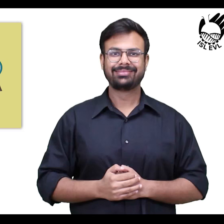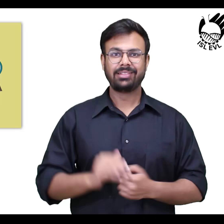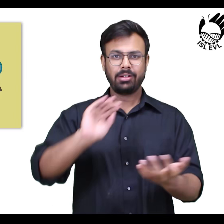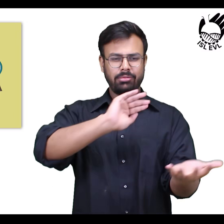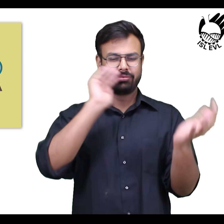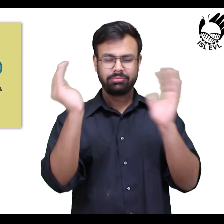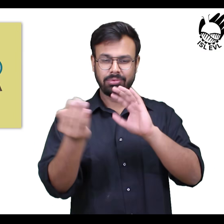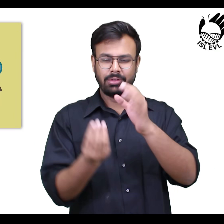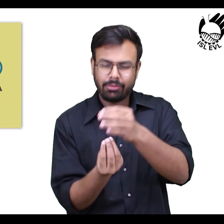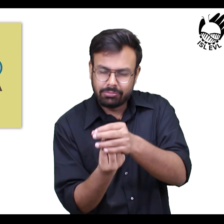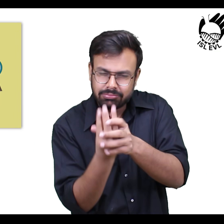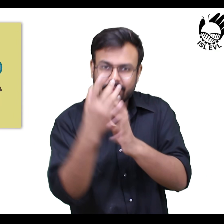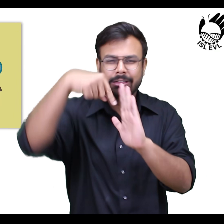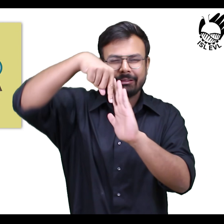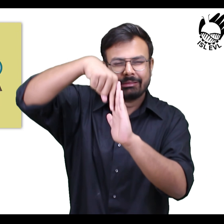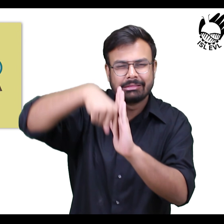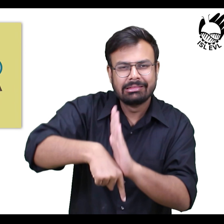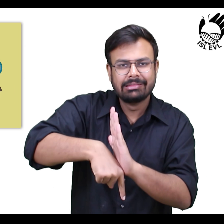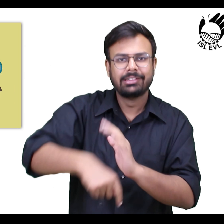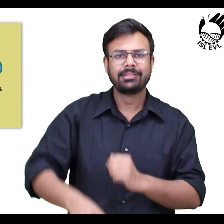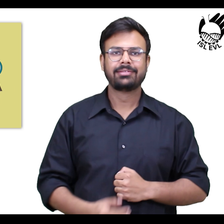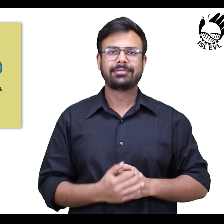Geology